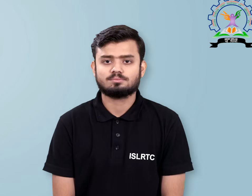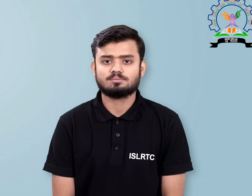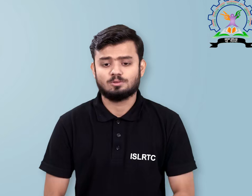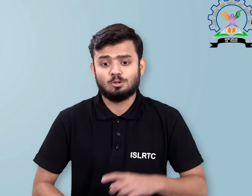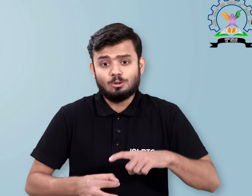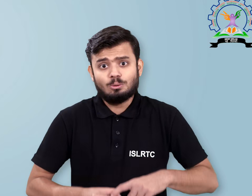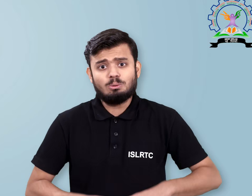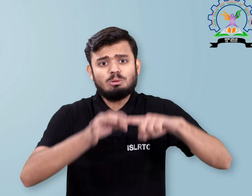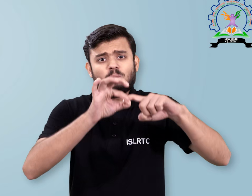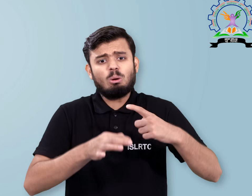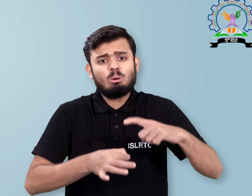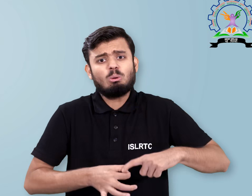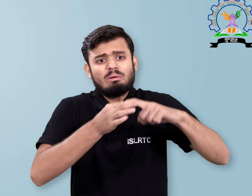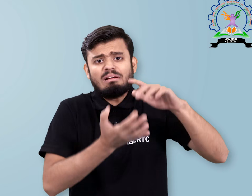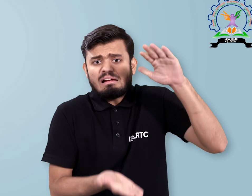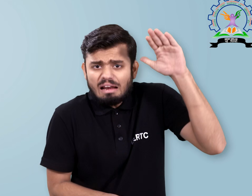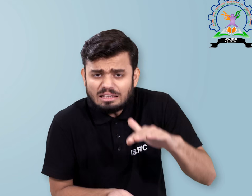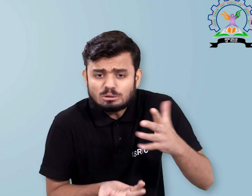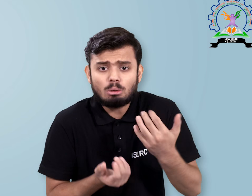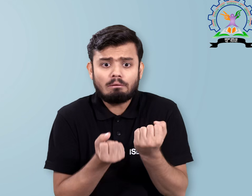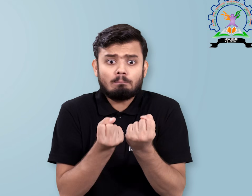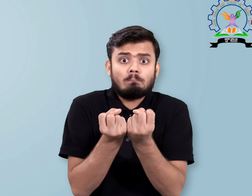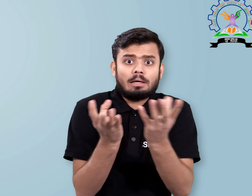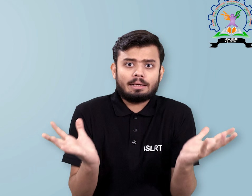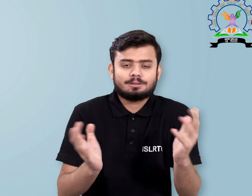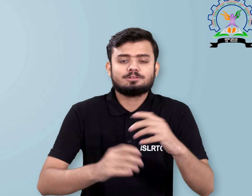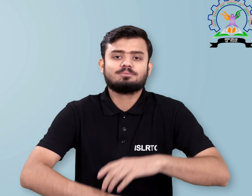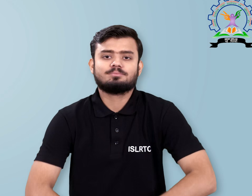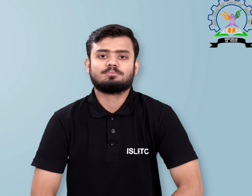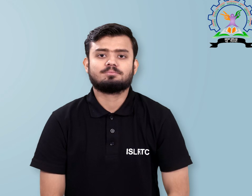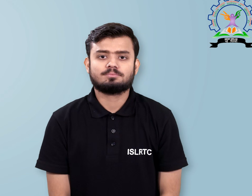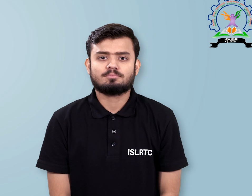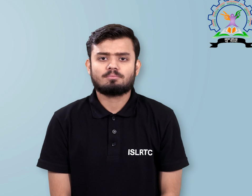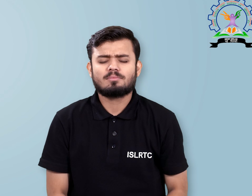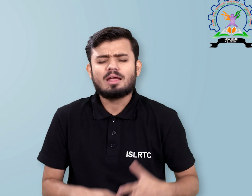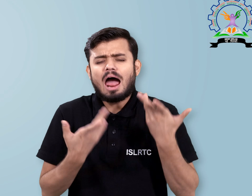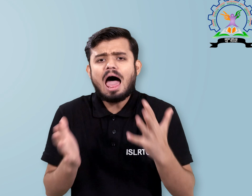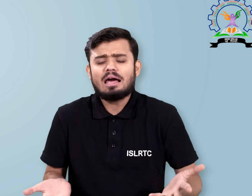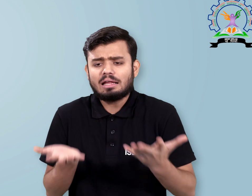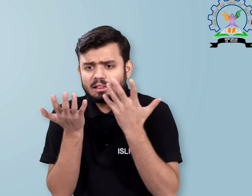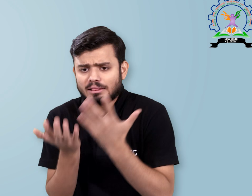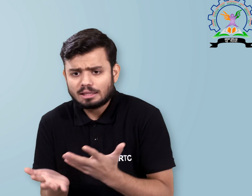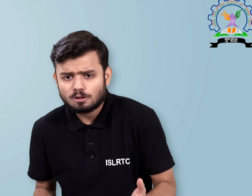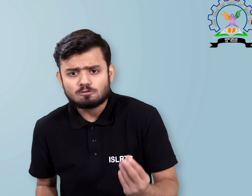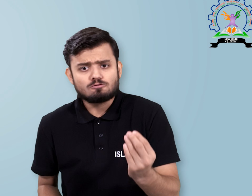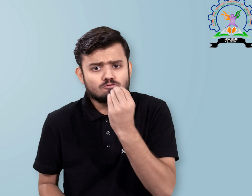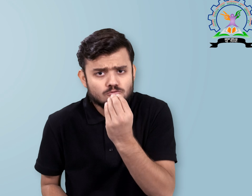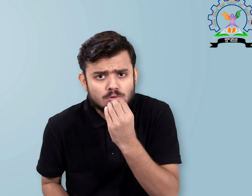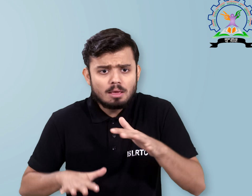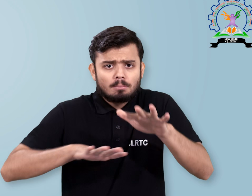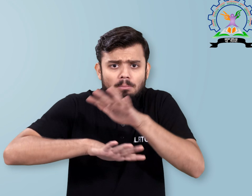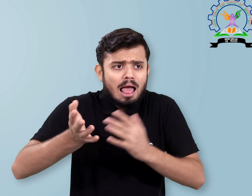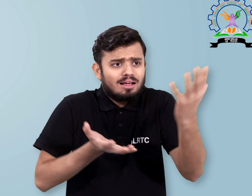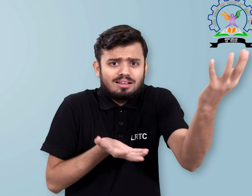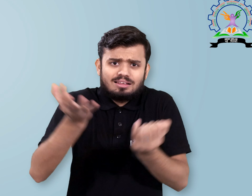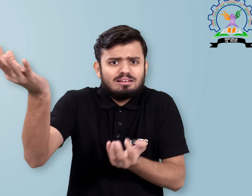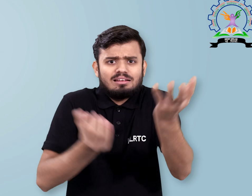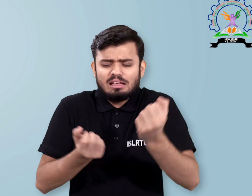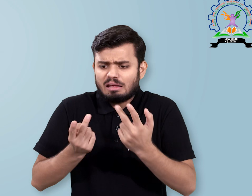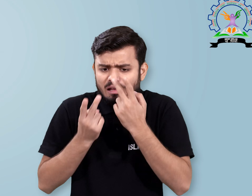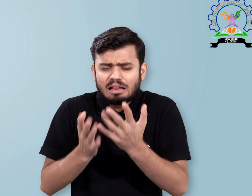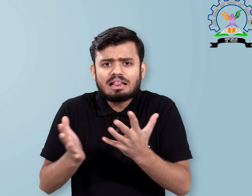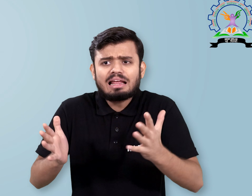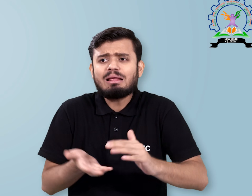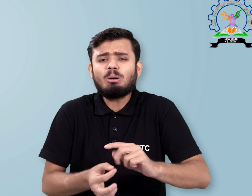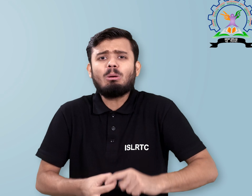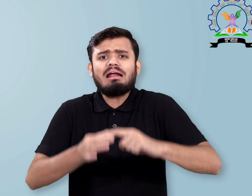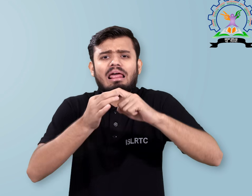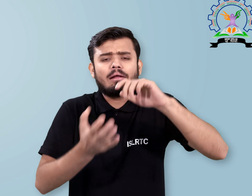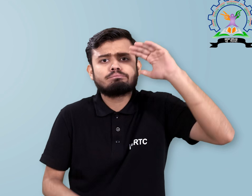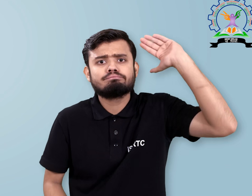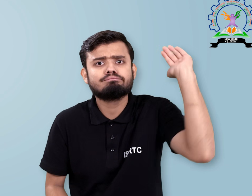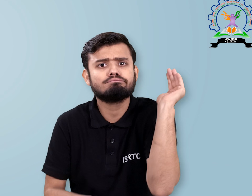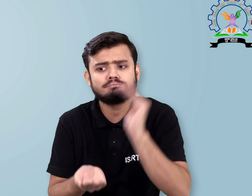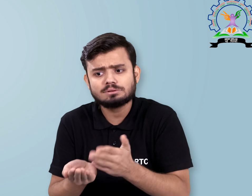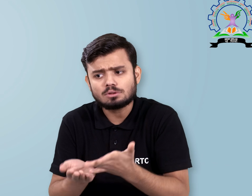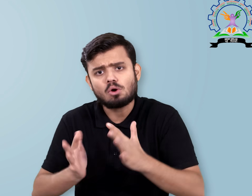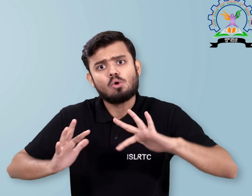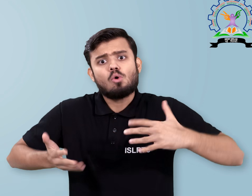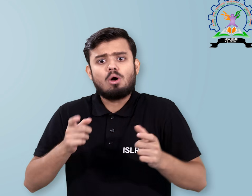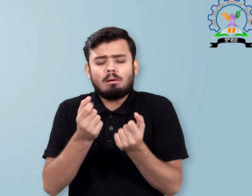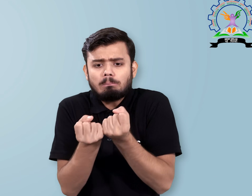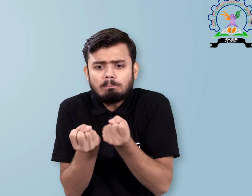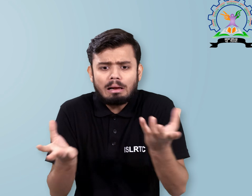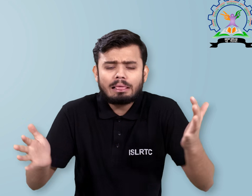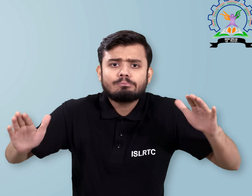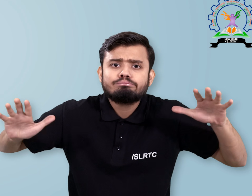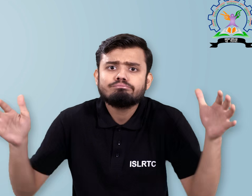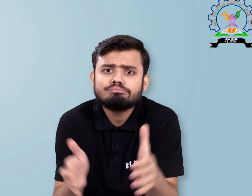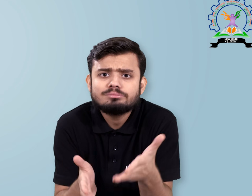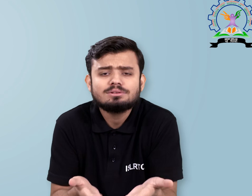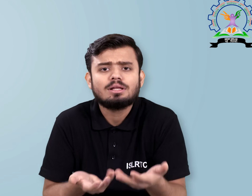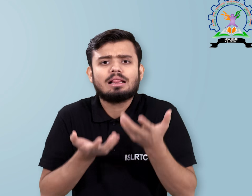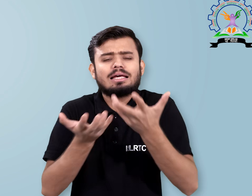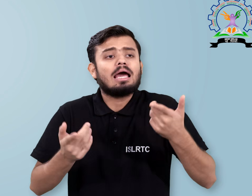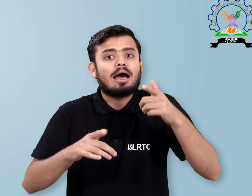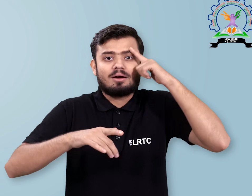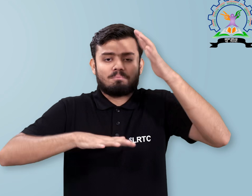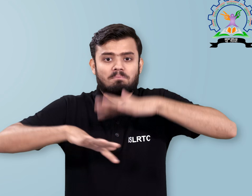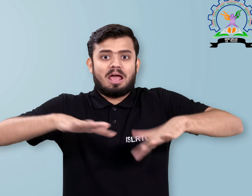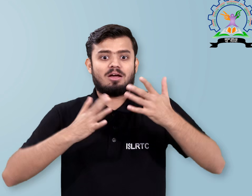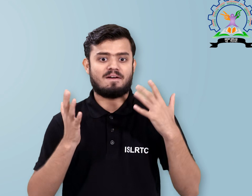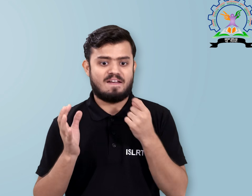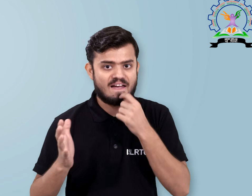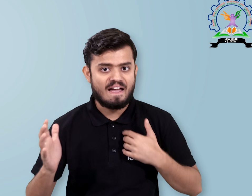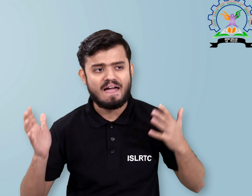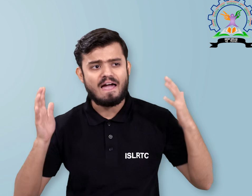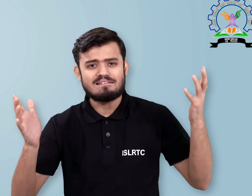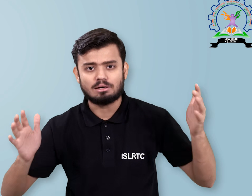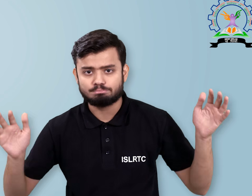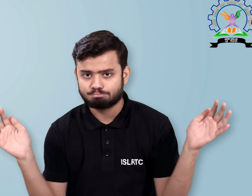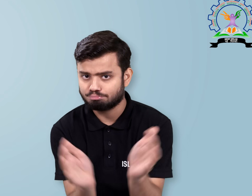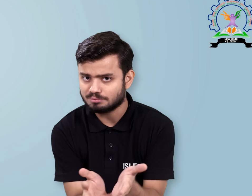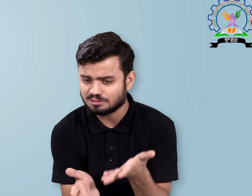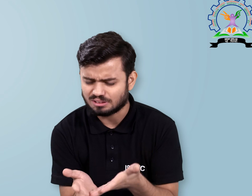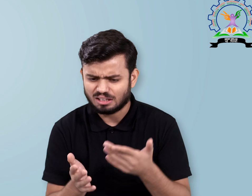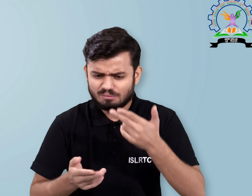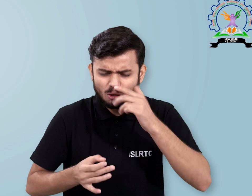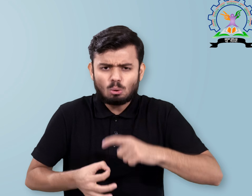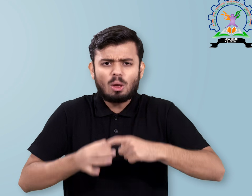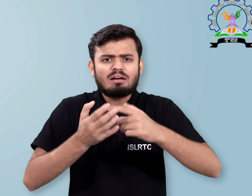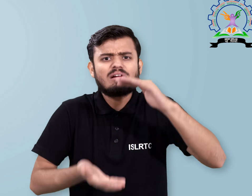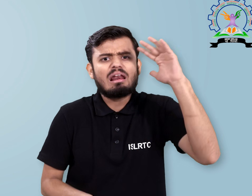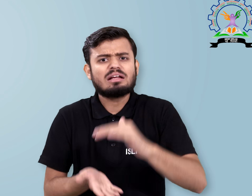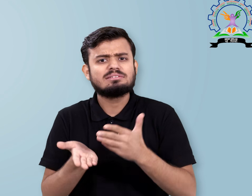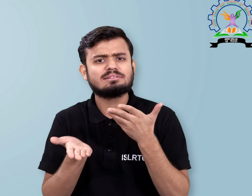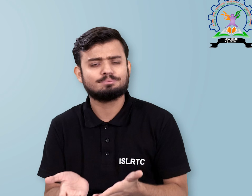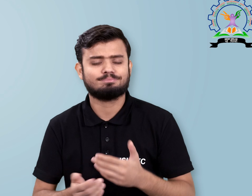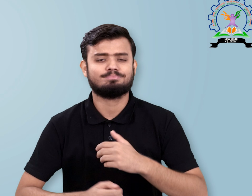Meagre Lacking in quantity or quality.